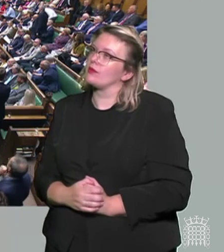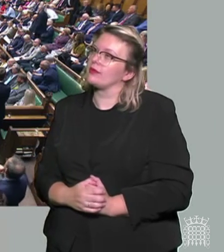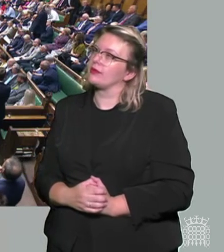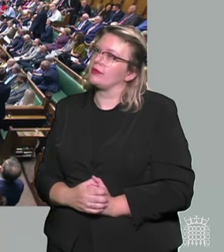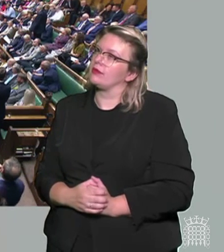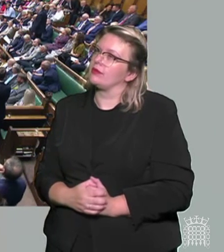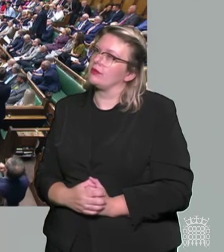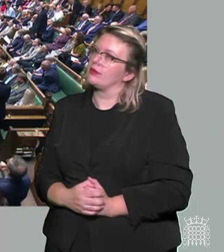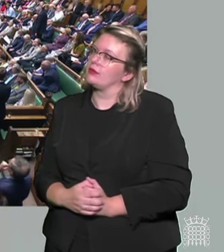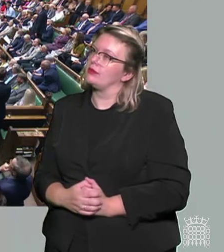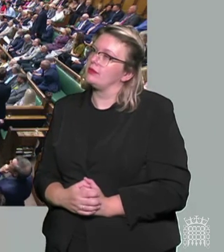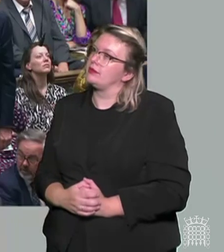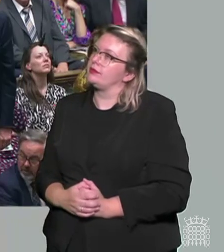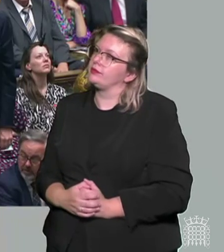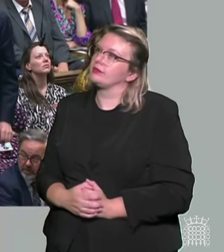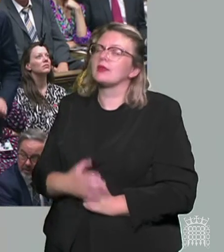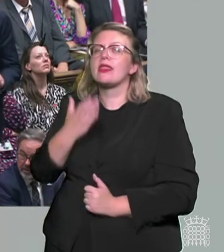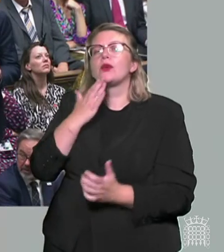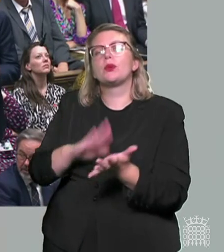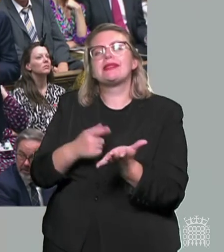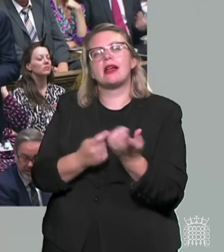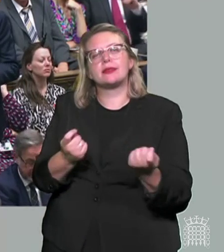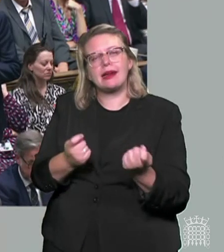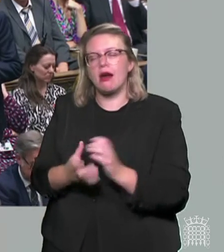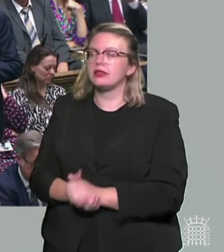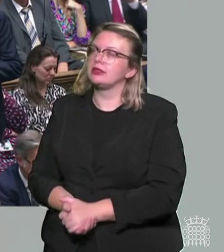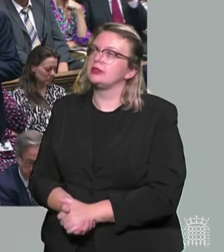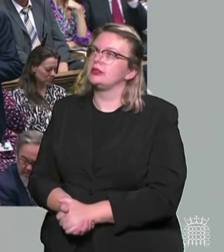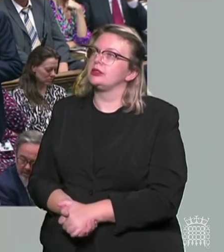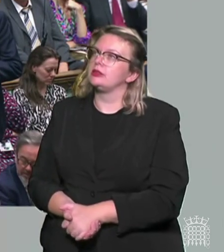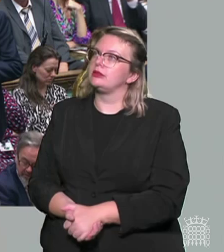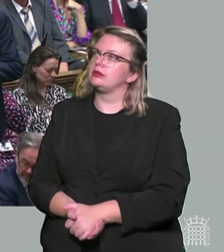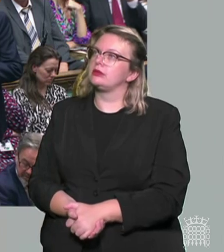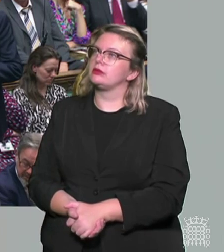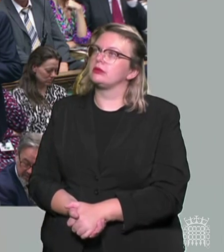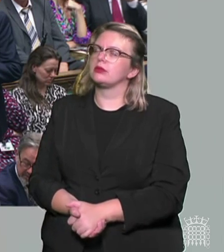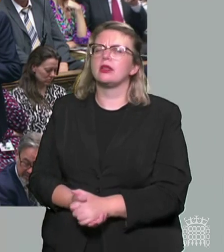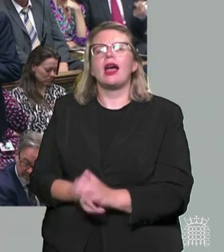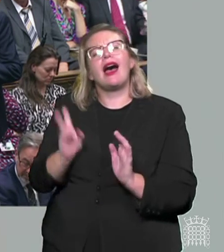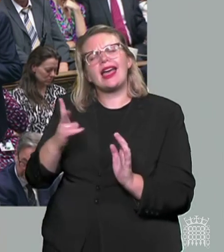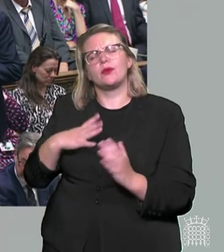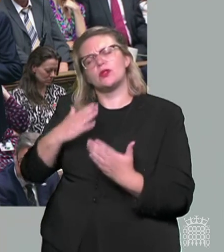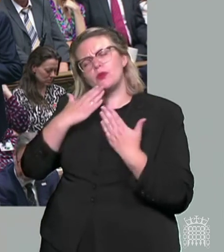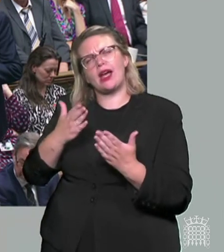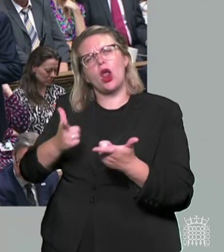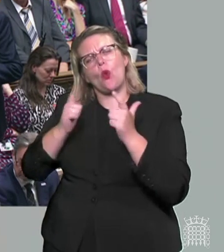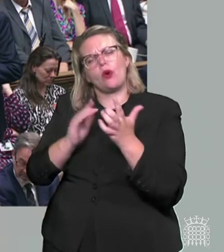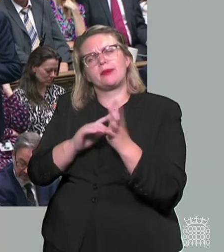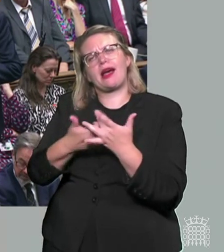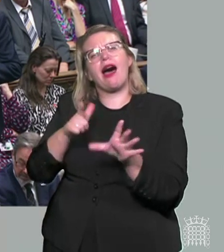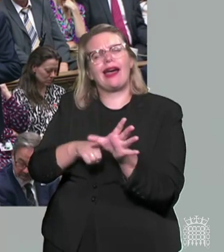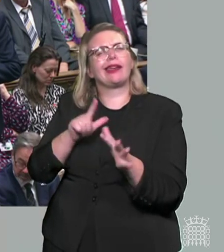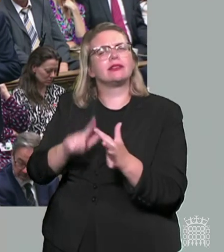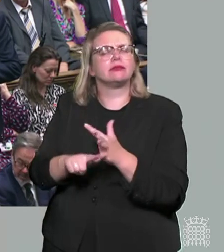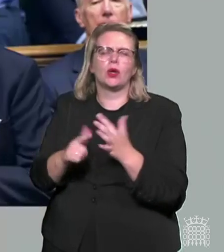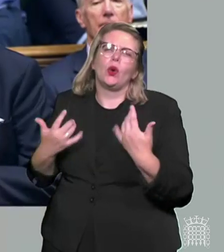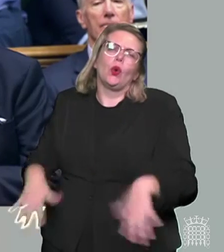May I add a personal note of thanks to Lord Mackay of Clashfern, who is retiring?